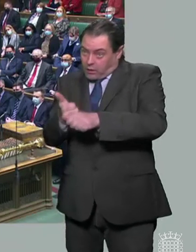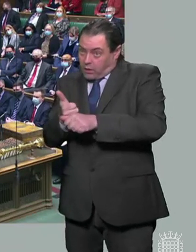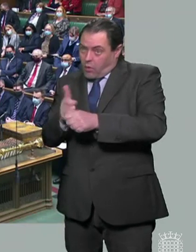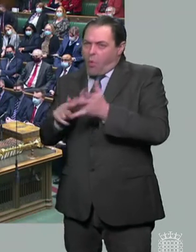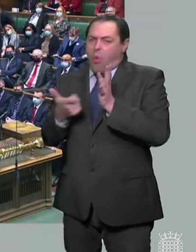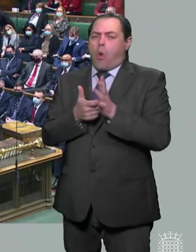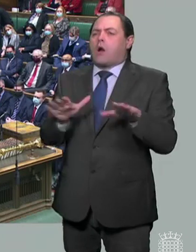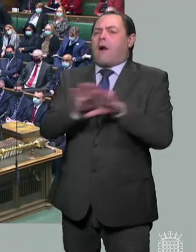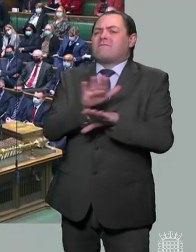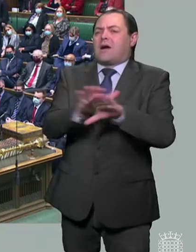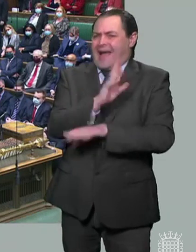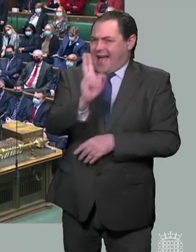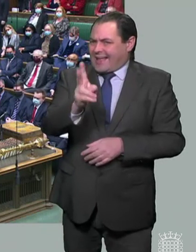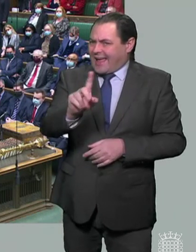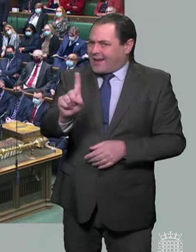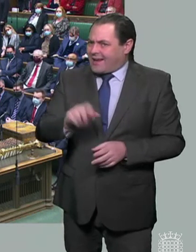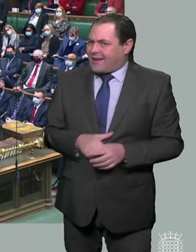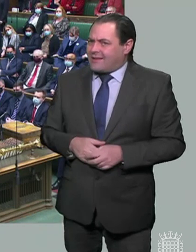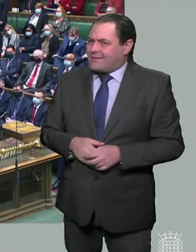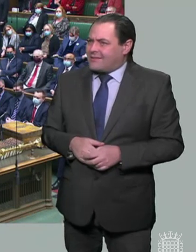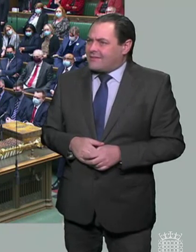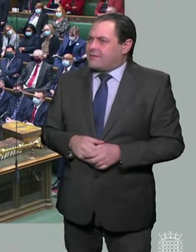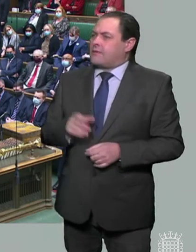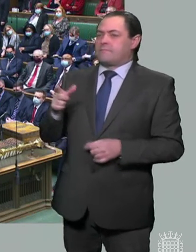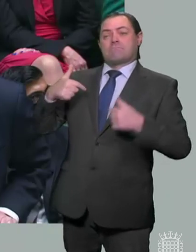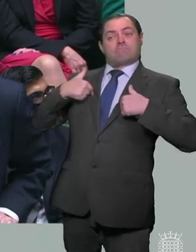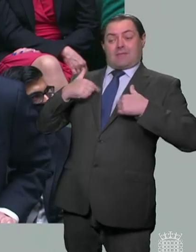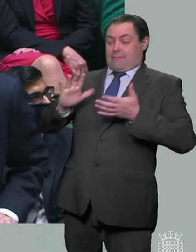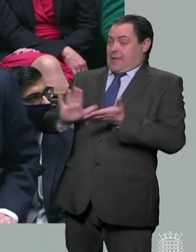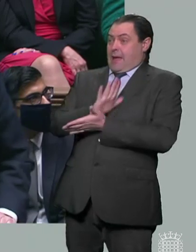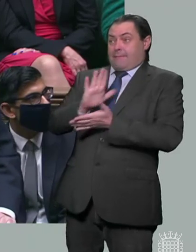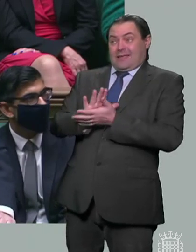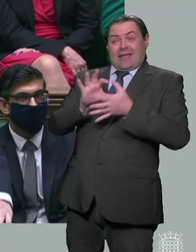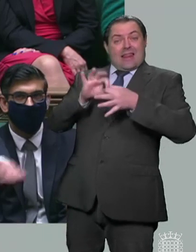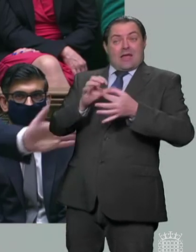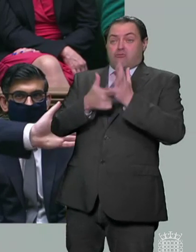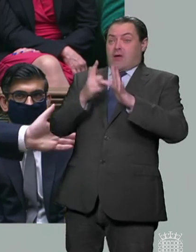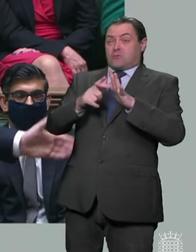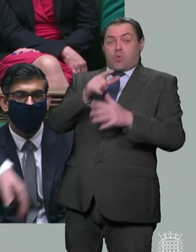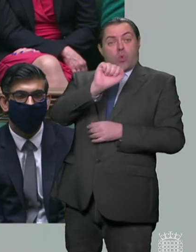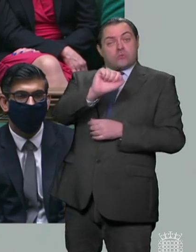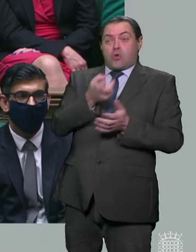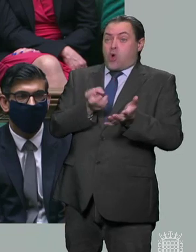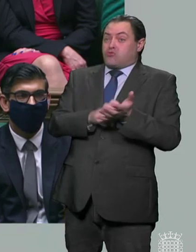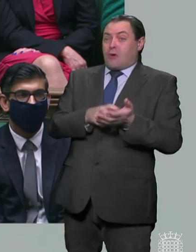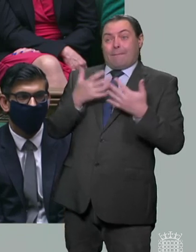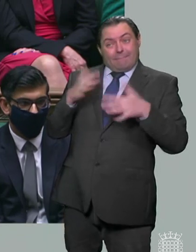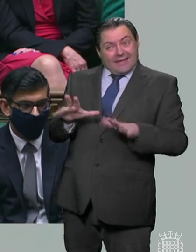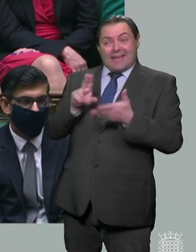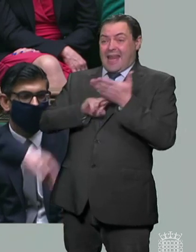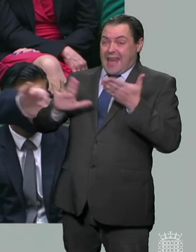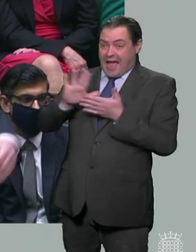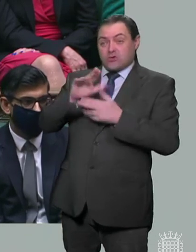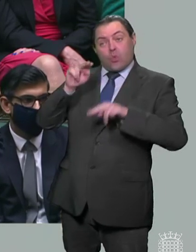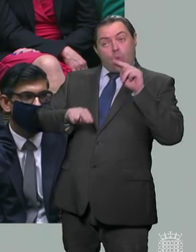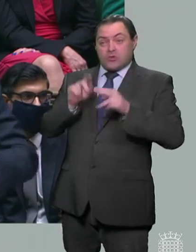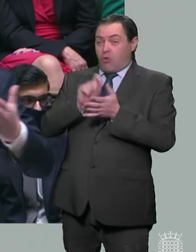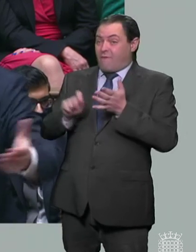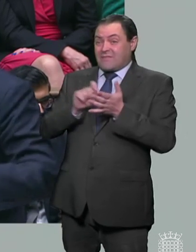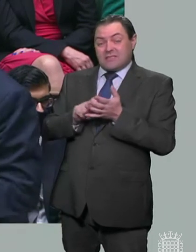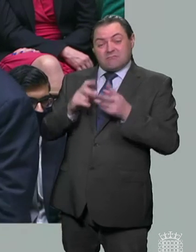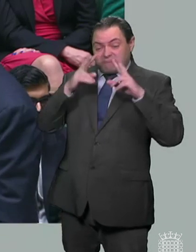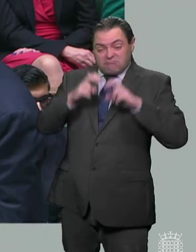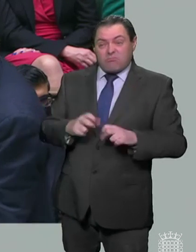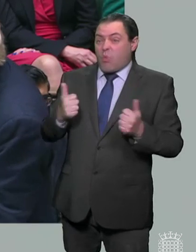I am very happy to publish all the details of the Randox contracts, which have been investigated by the National Audit Office already.